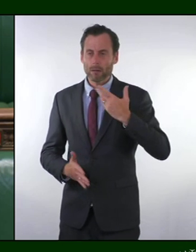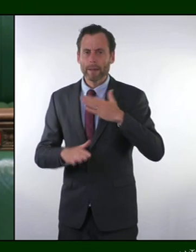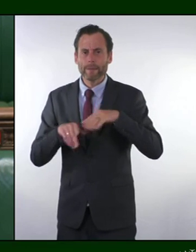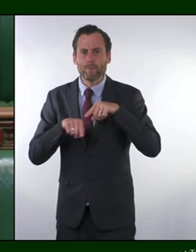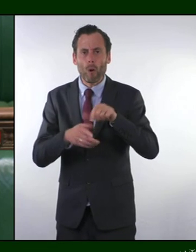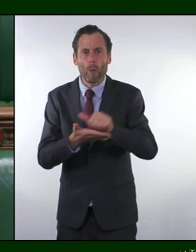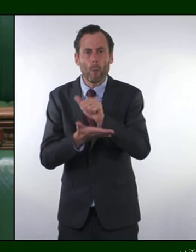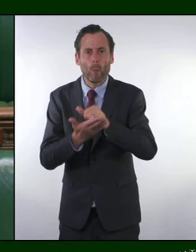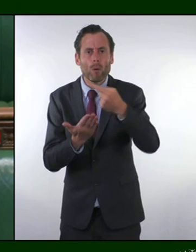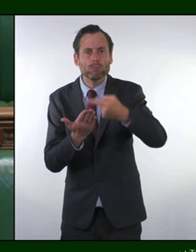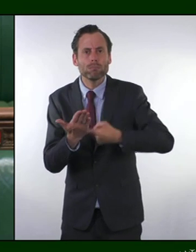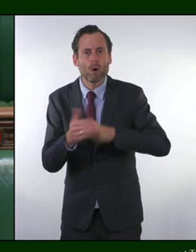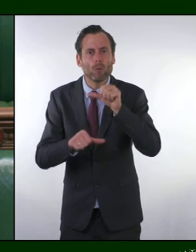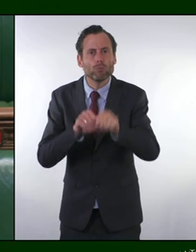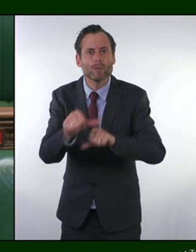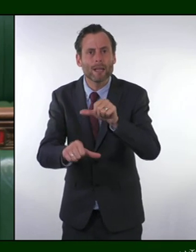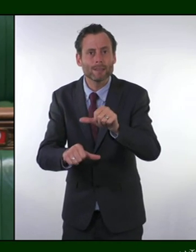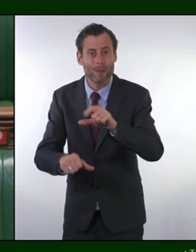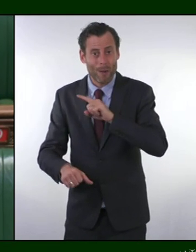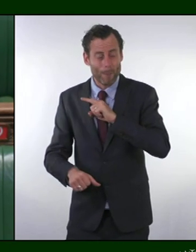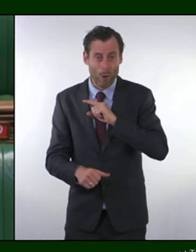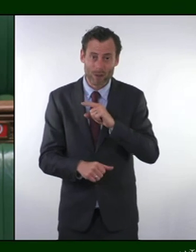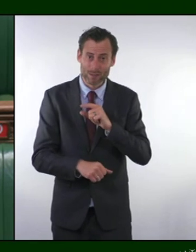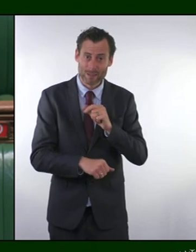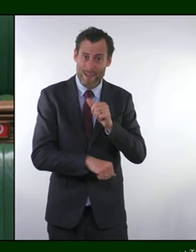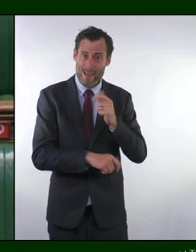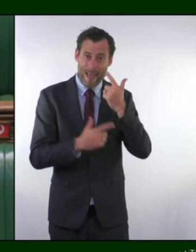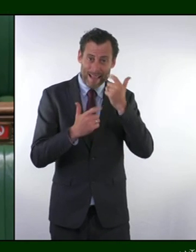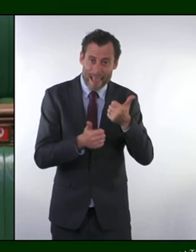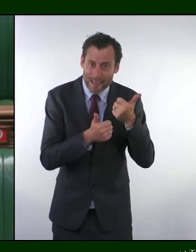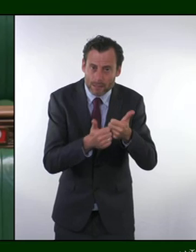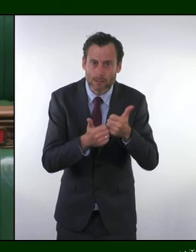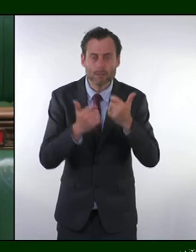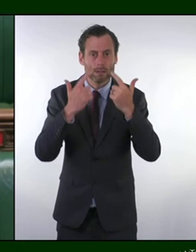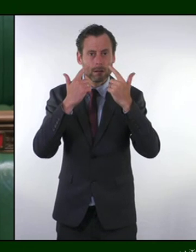Because the care assistants, the nurses, everyone in the care home, have worked so hard.